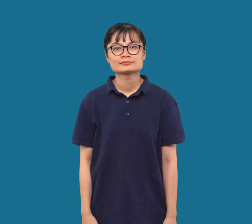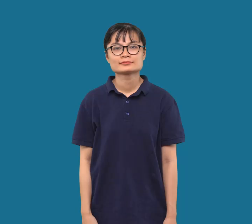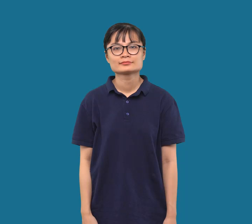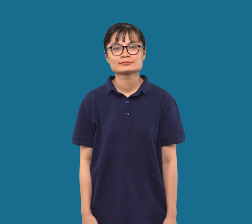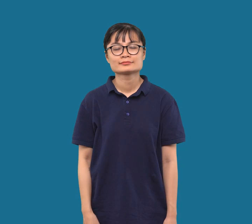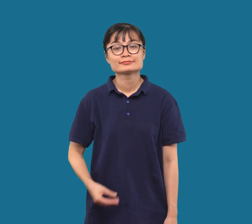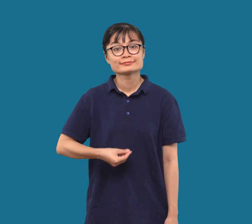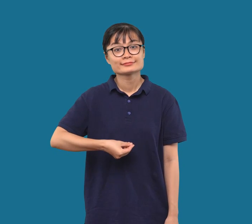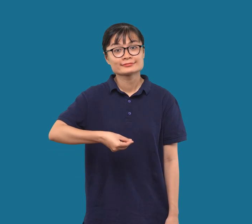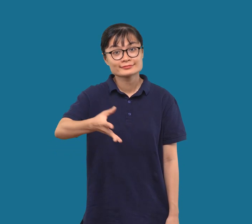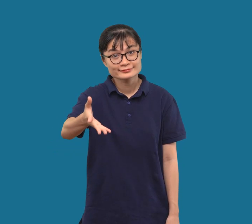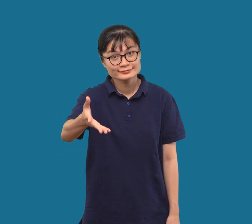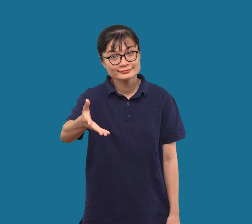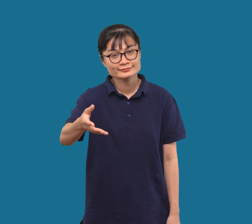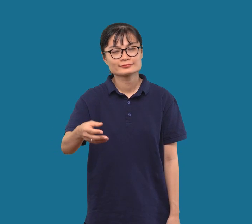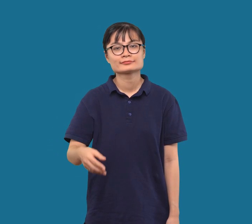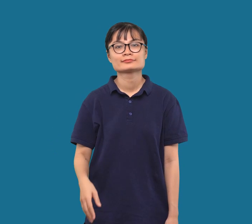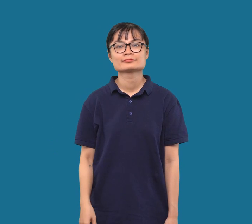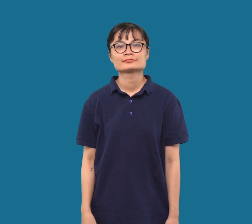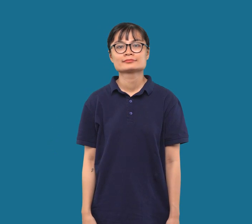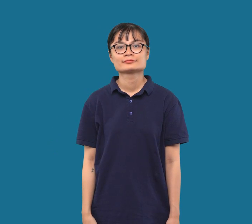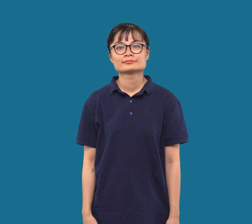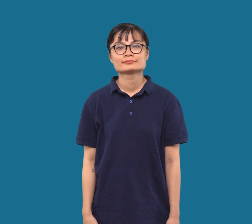trả (đt)